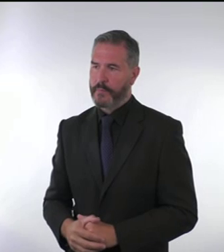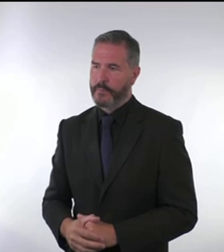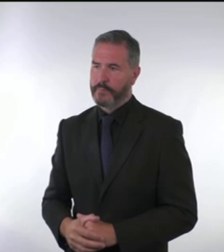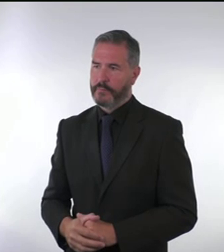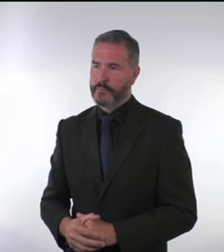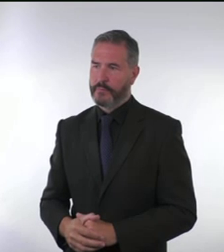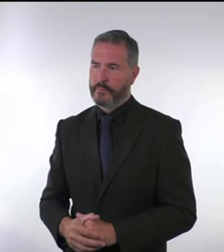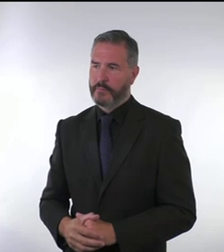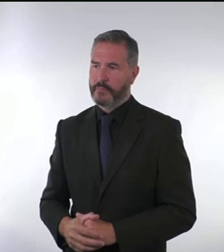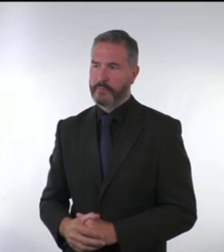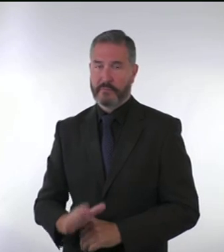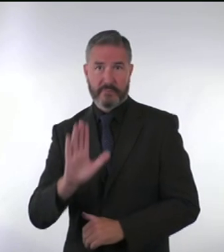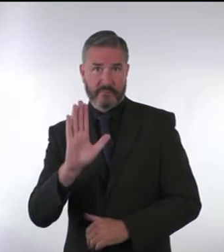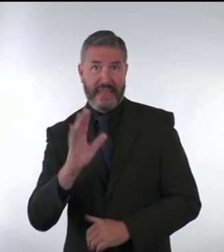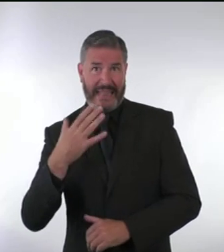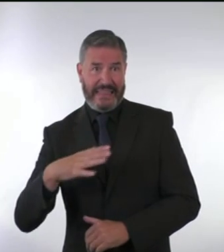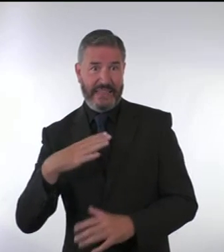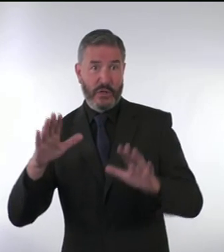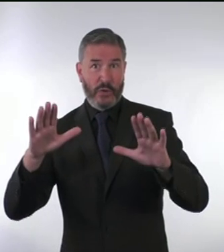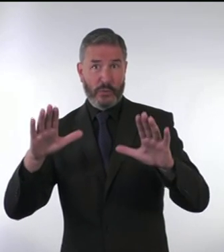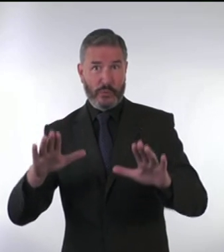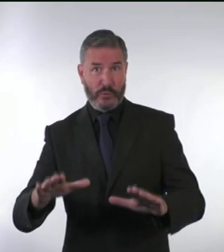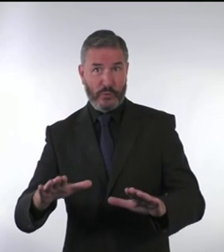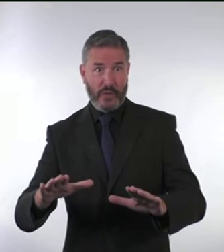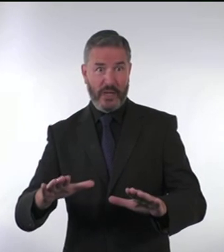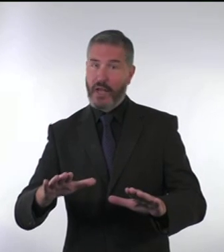Order. I think someone wants to go for a cup of tea—we do not want an early bath.